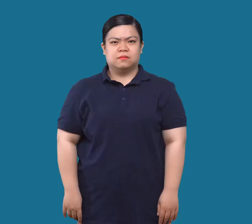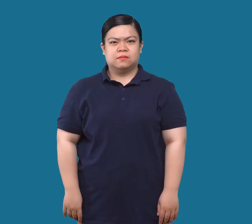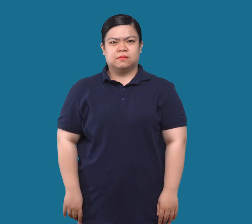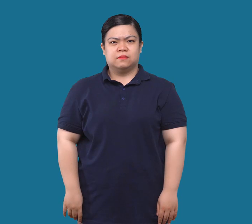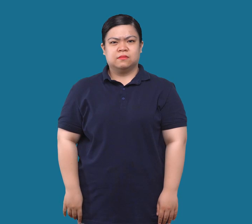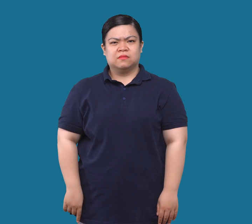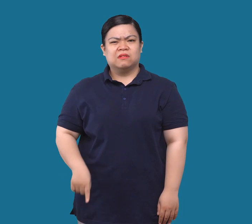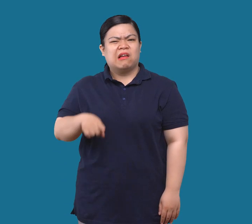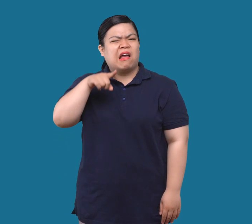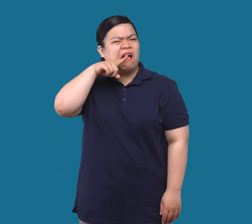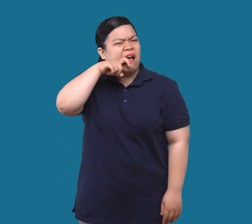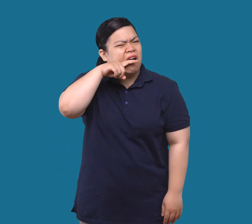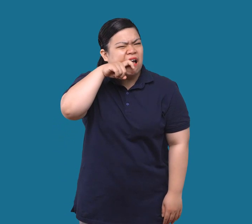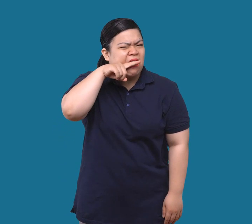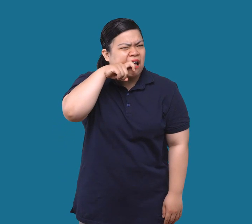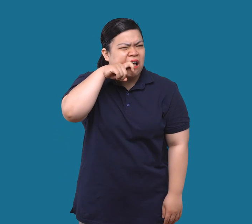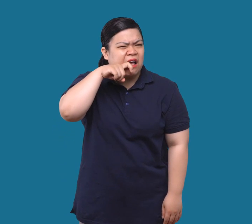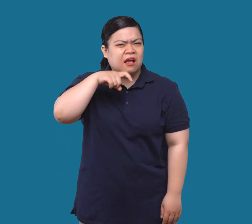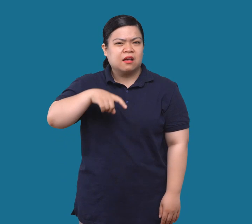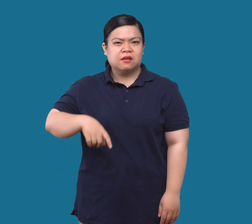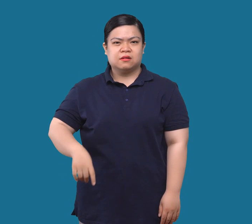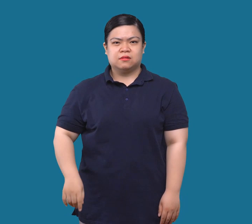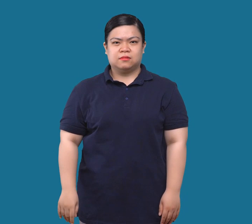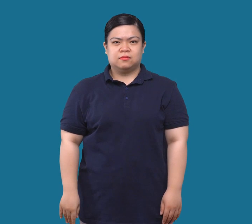sâu răng